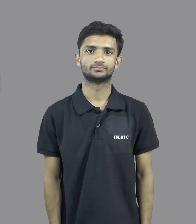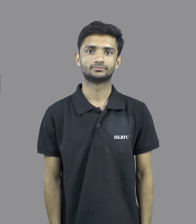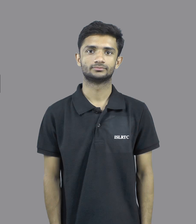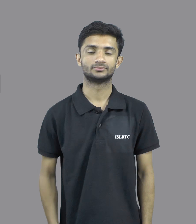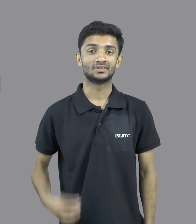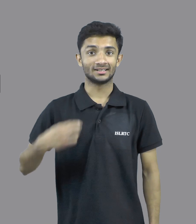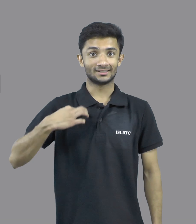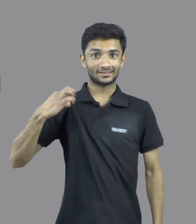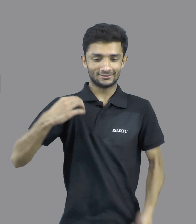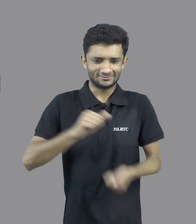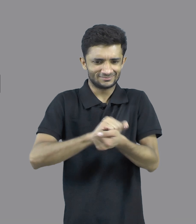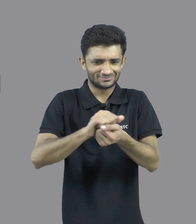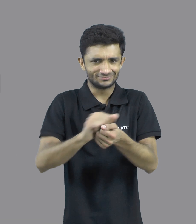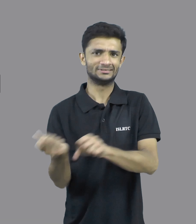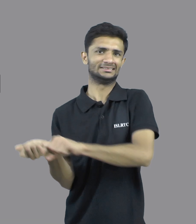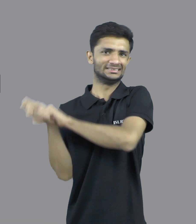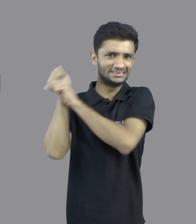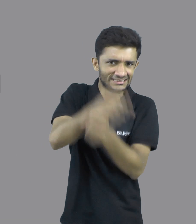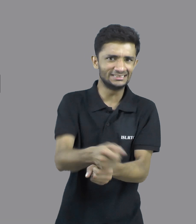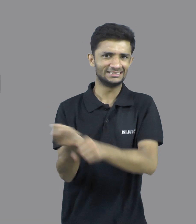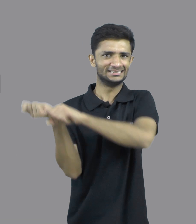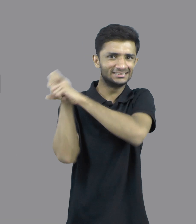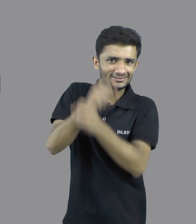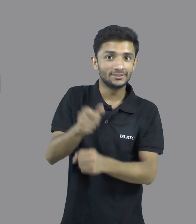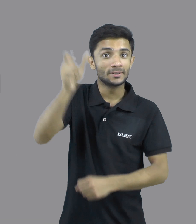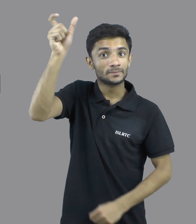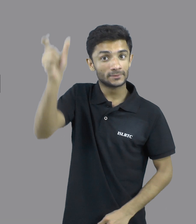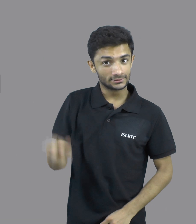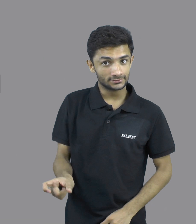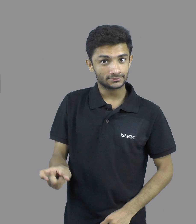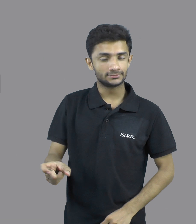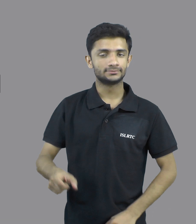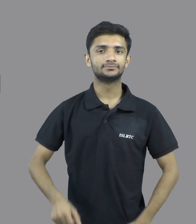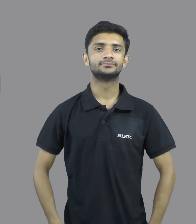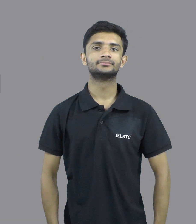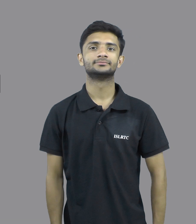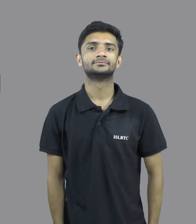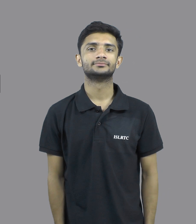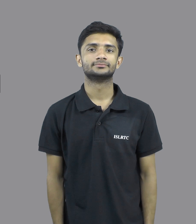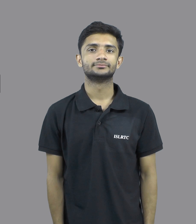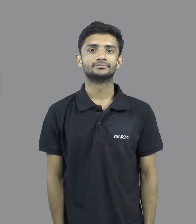Dhobi